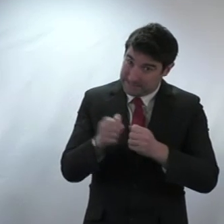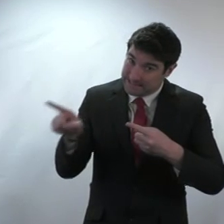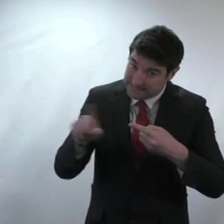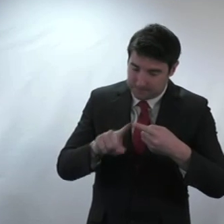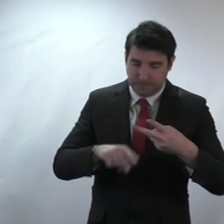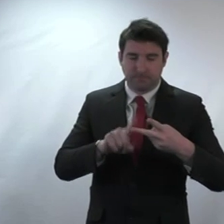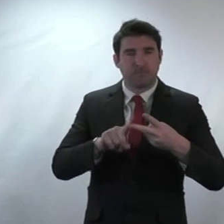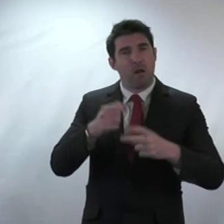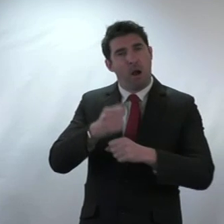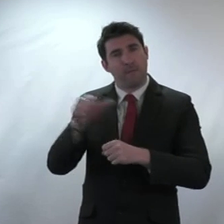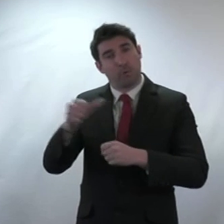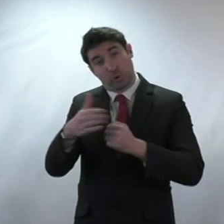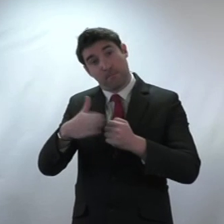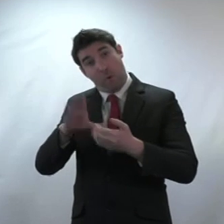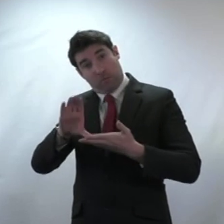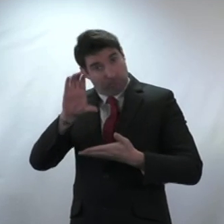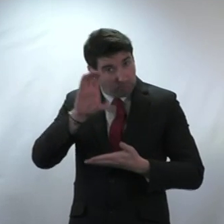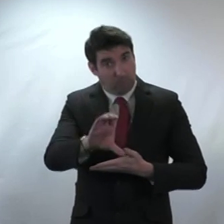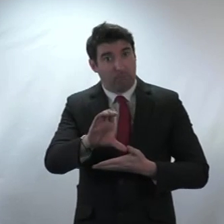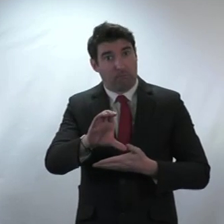Hear, hear, Prime Minister!